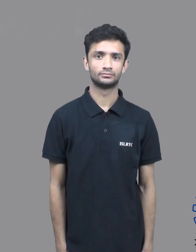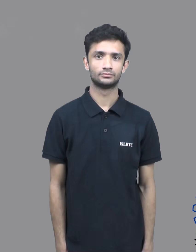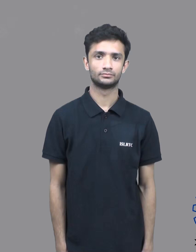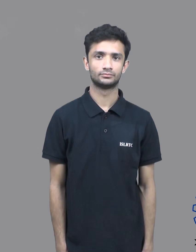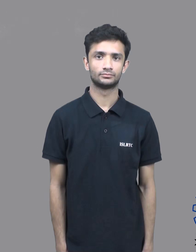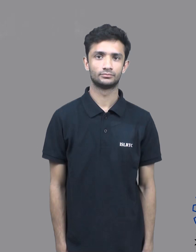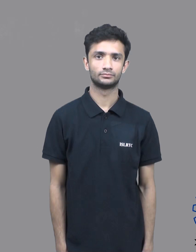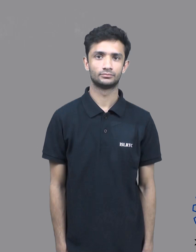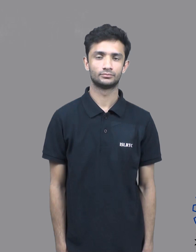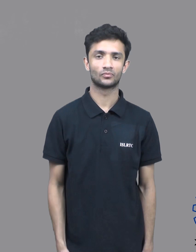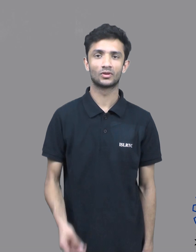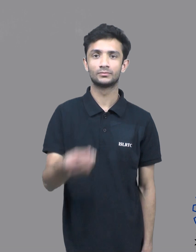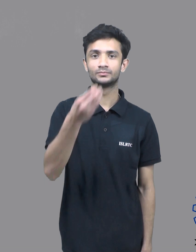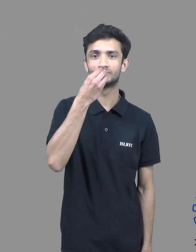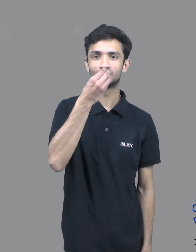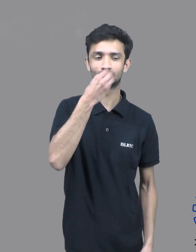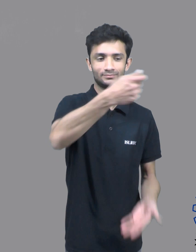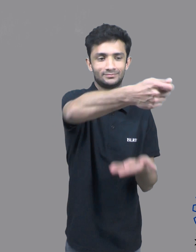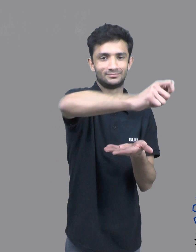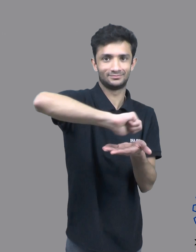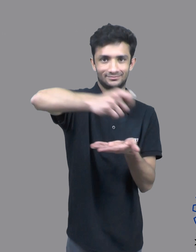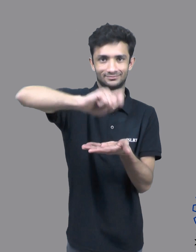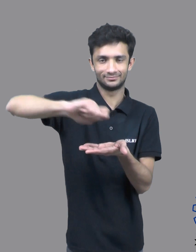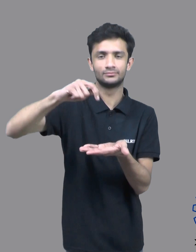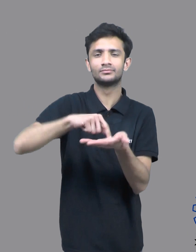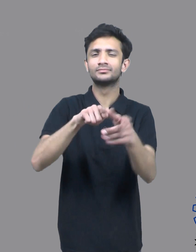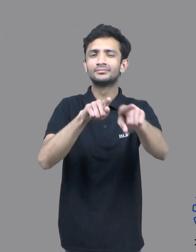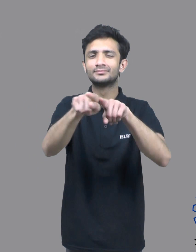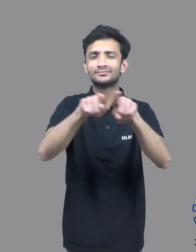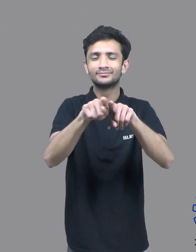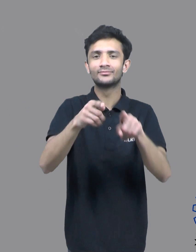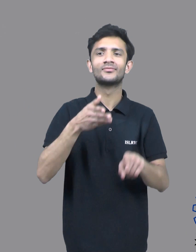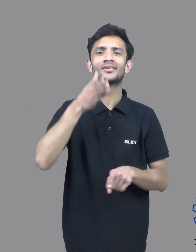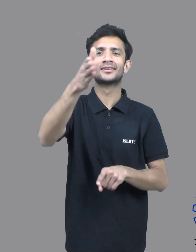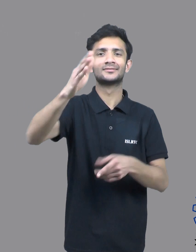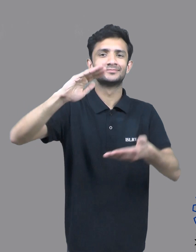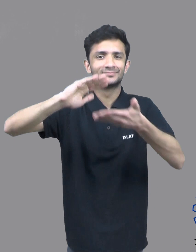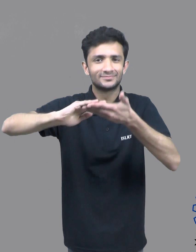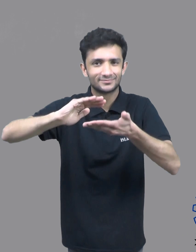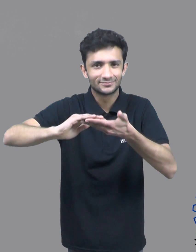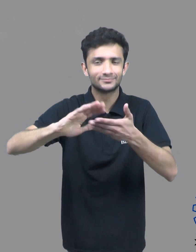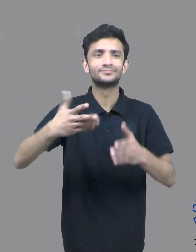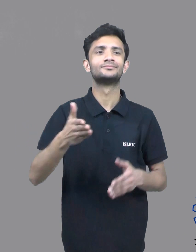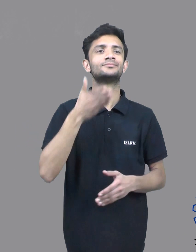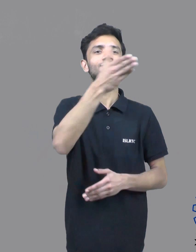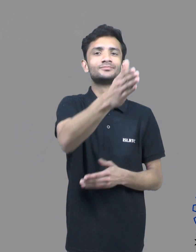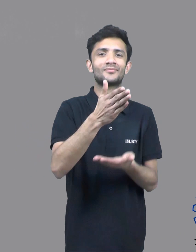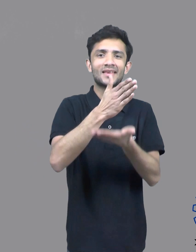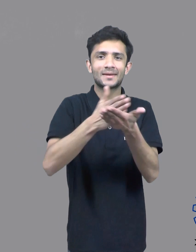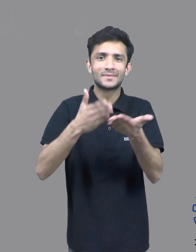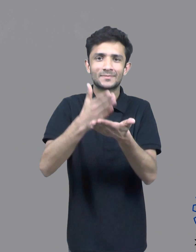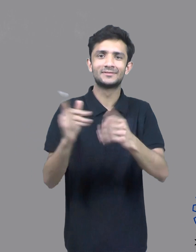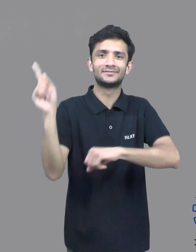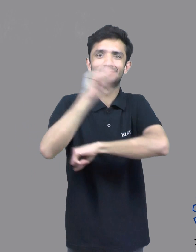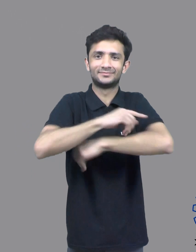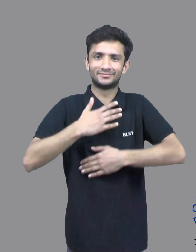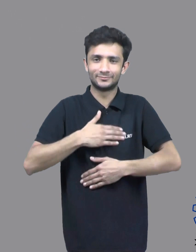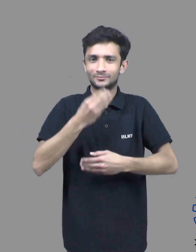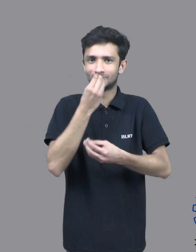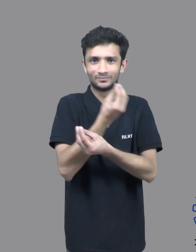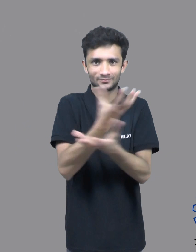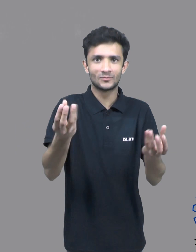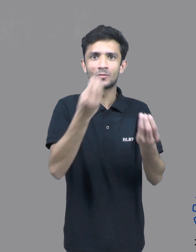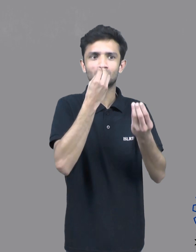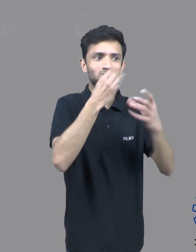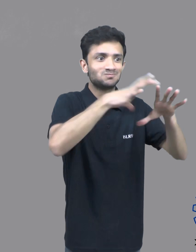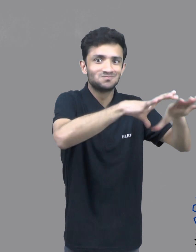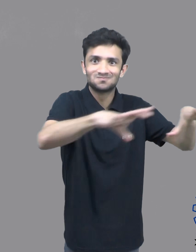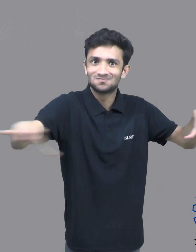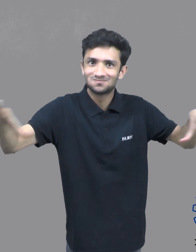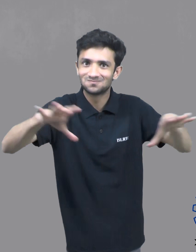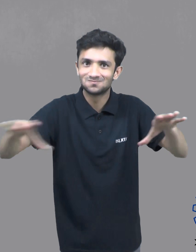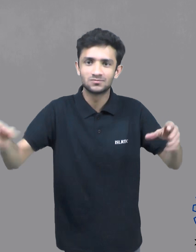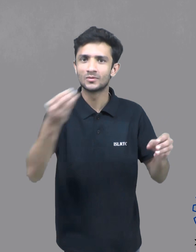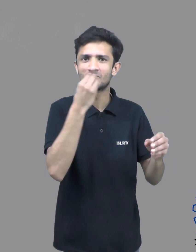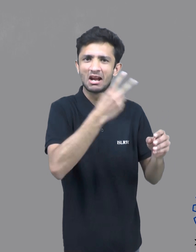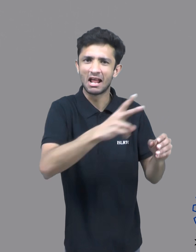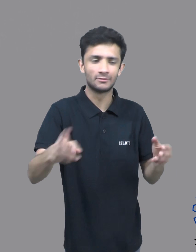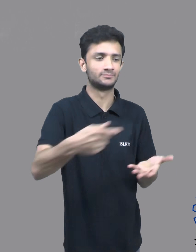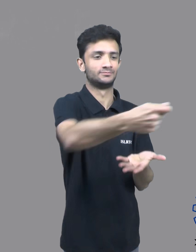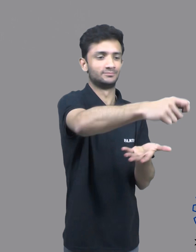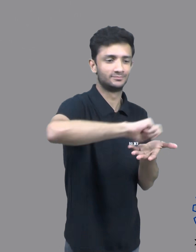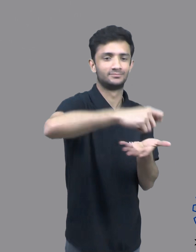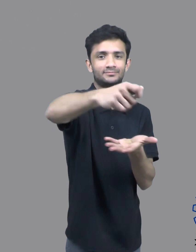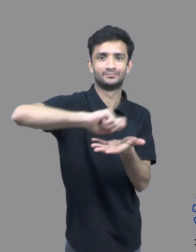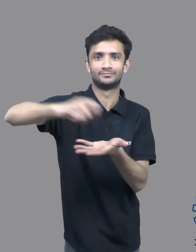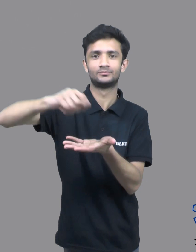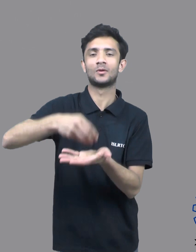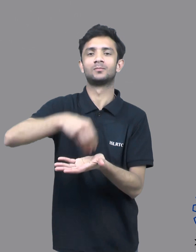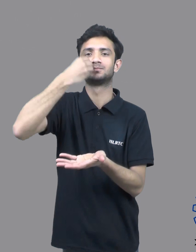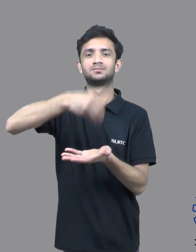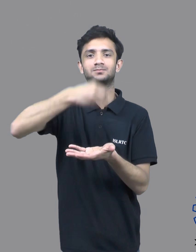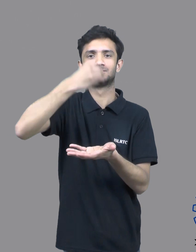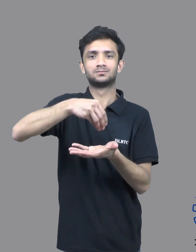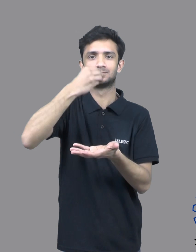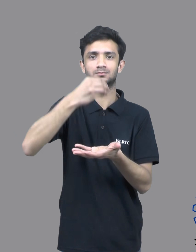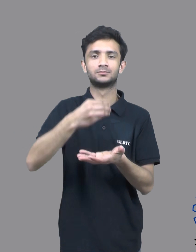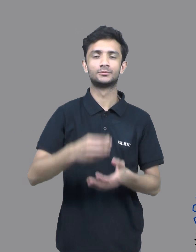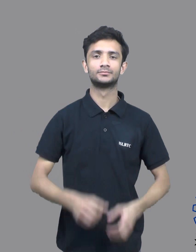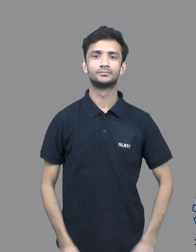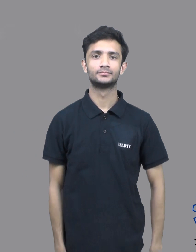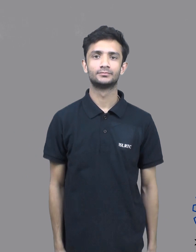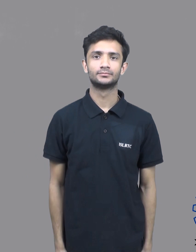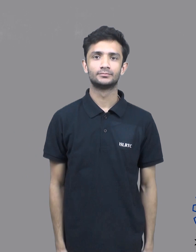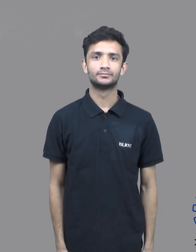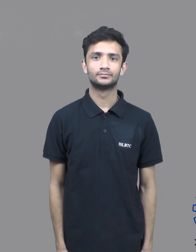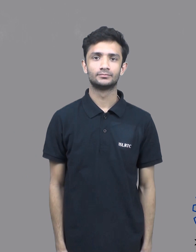Buffet